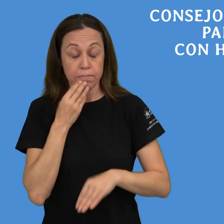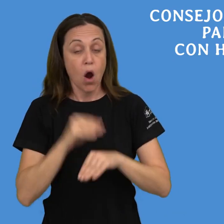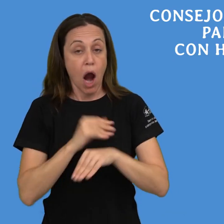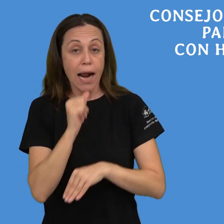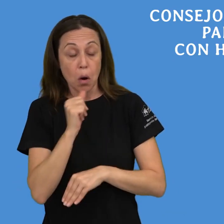alcohol